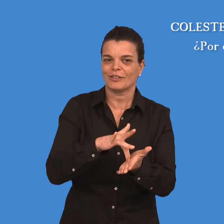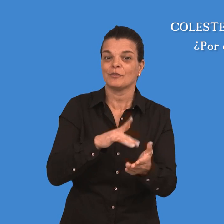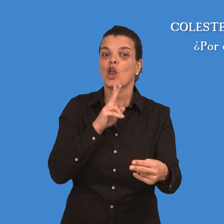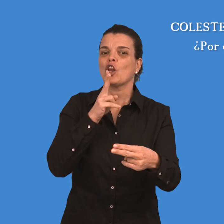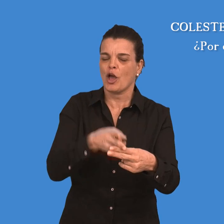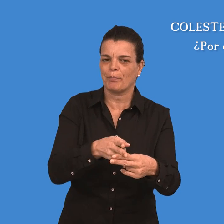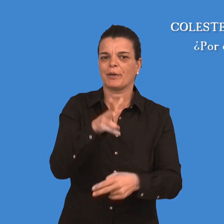nombre